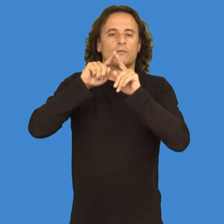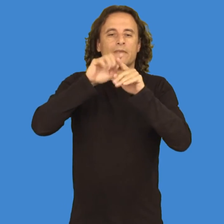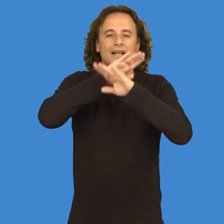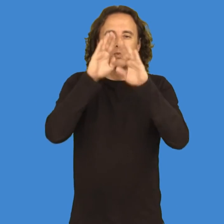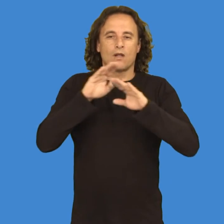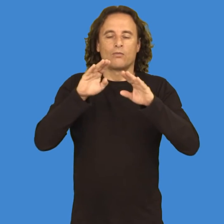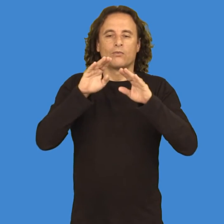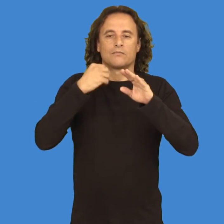resultado